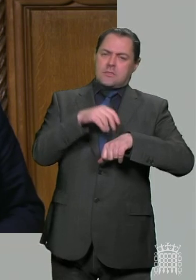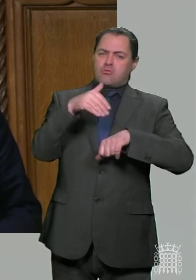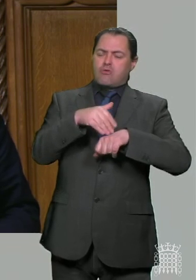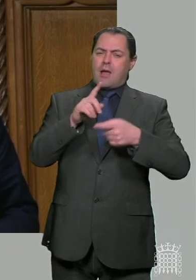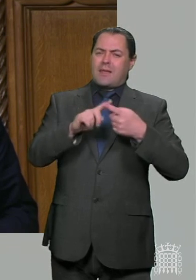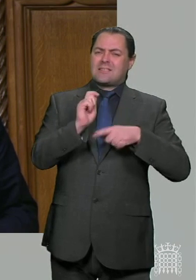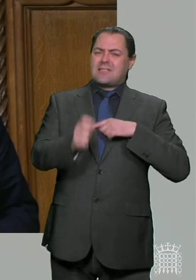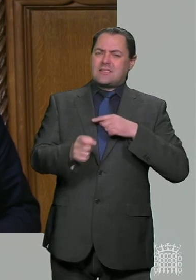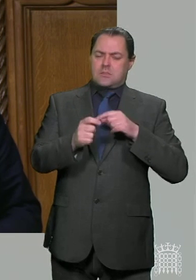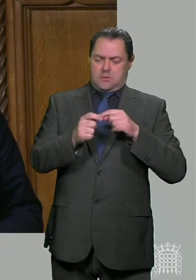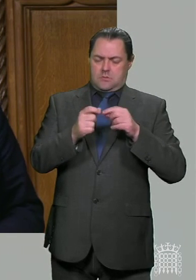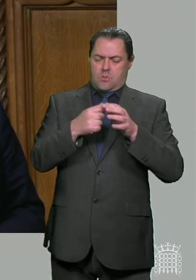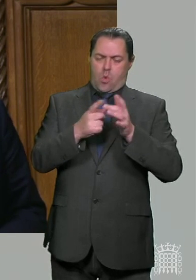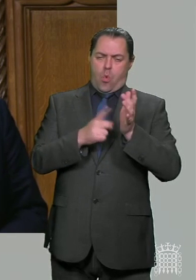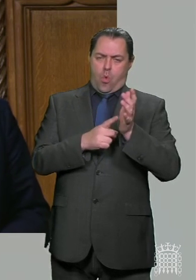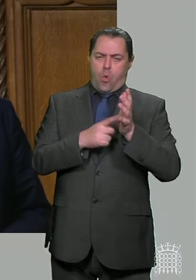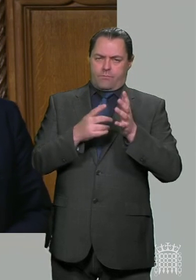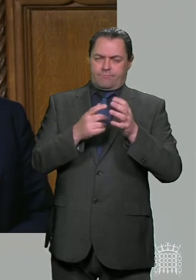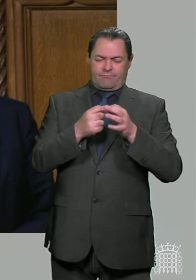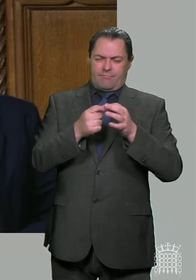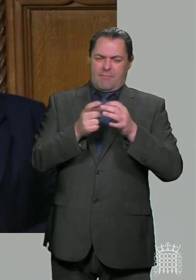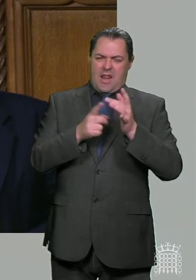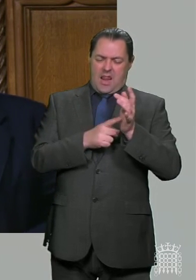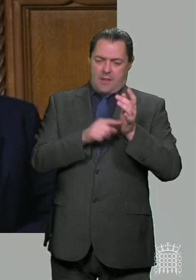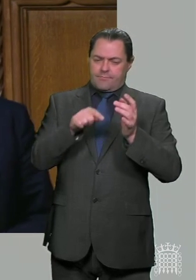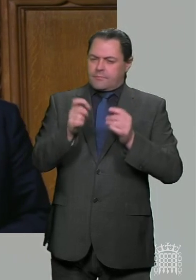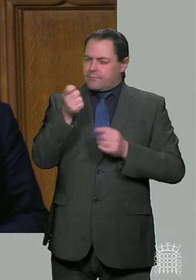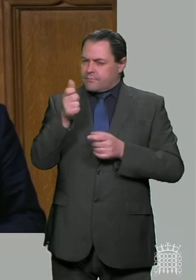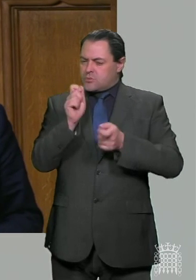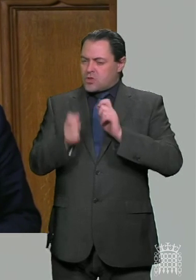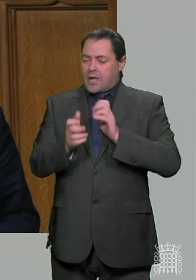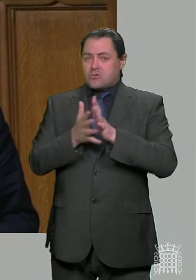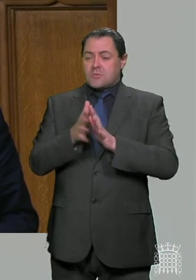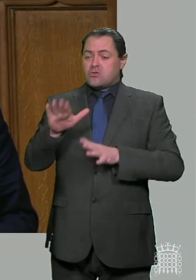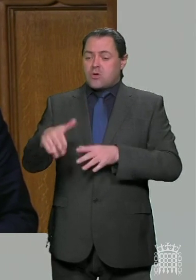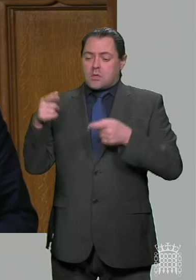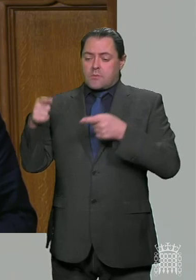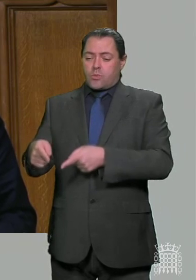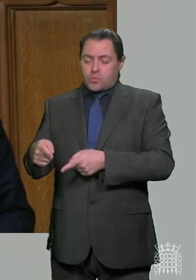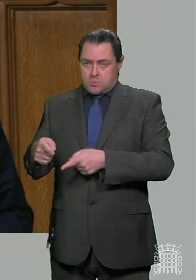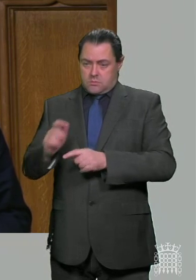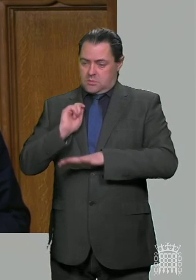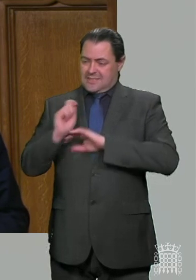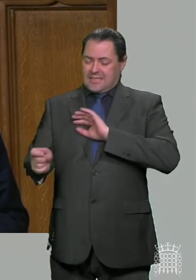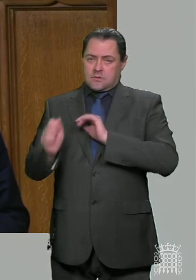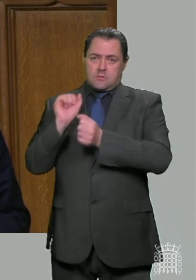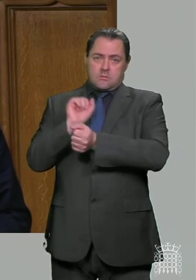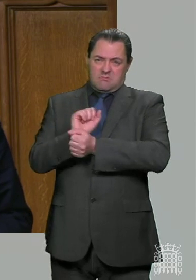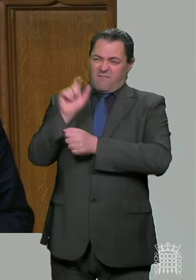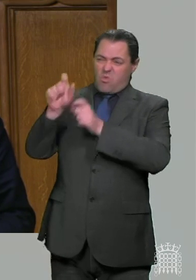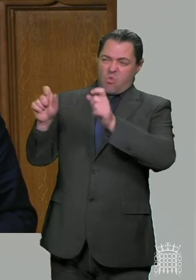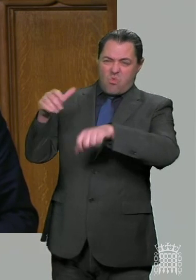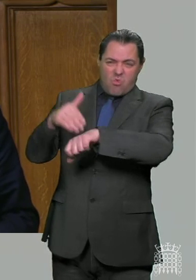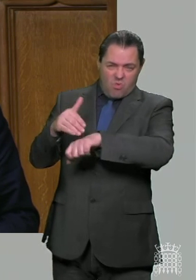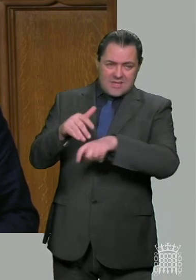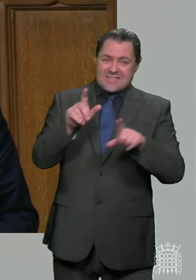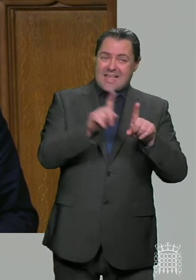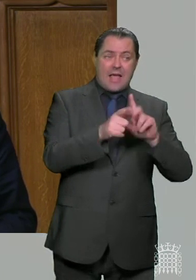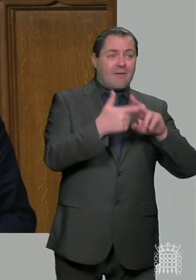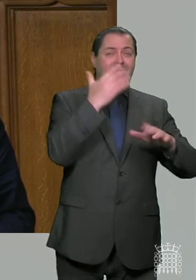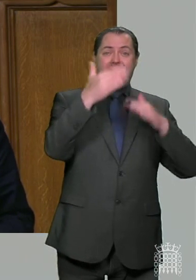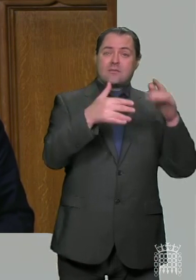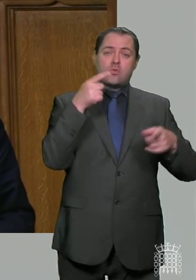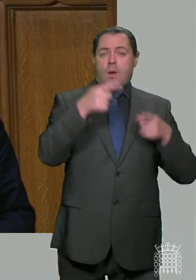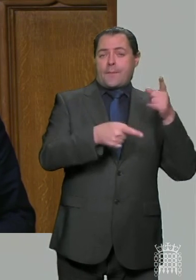This is a very minor change to a very important Bill that would bring child abuse sentencing in line with that for adult abuse.